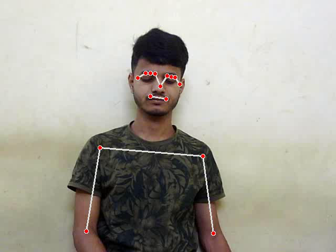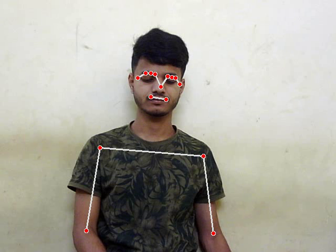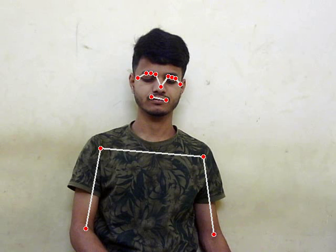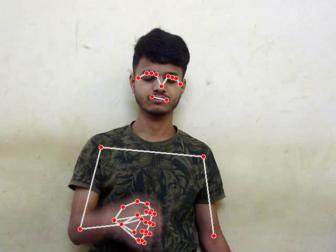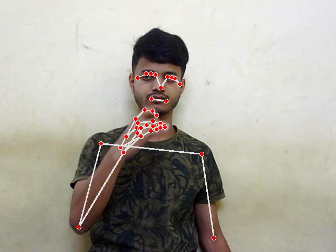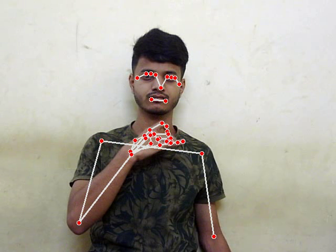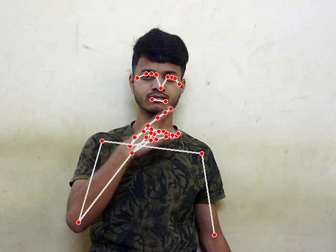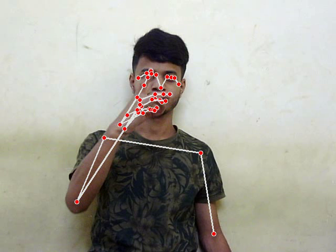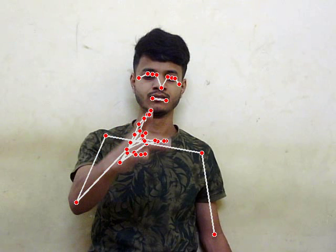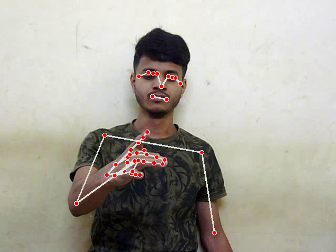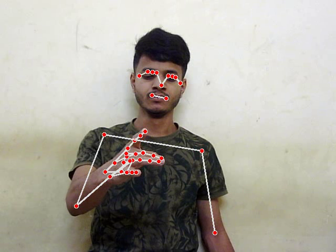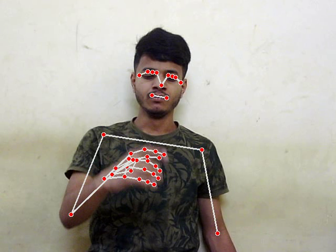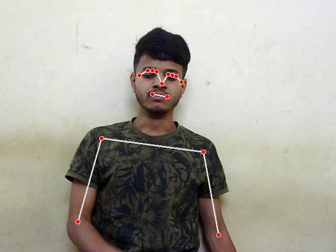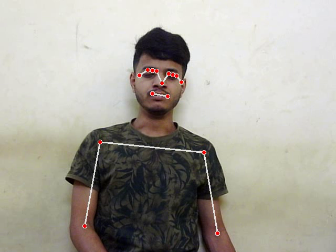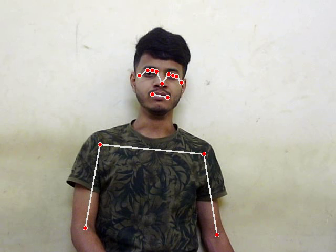like